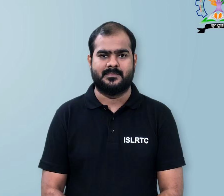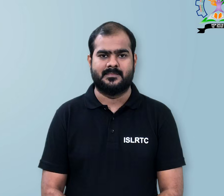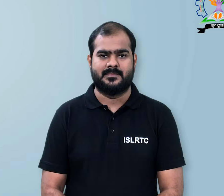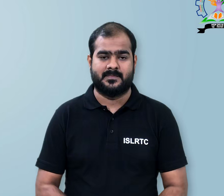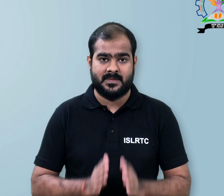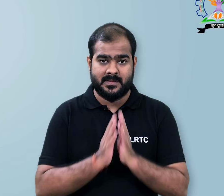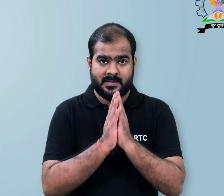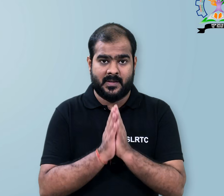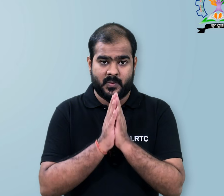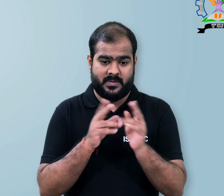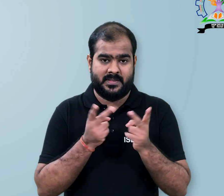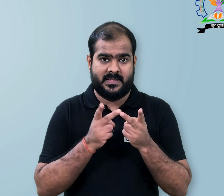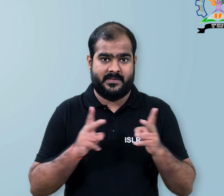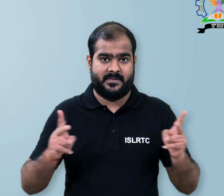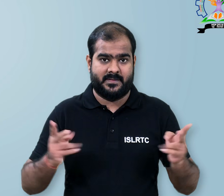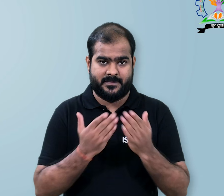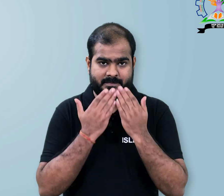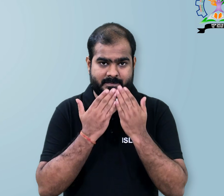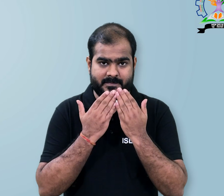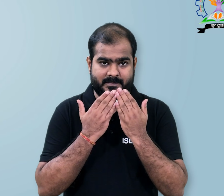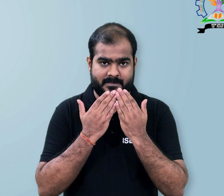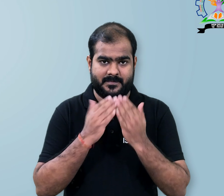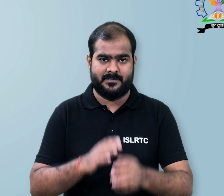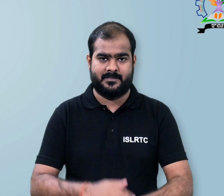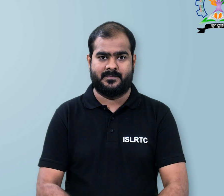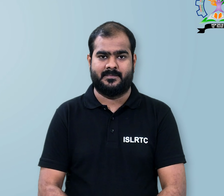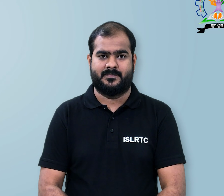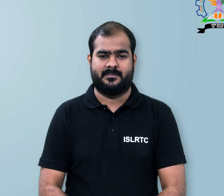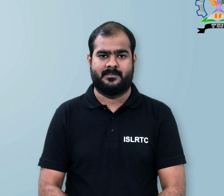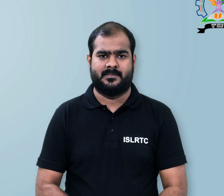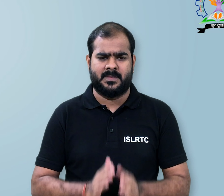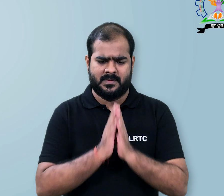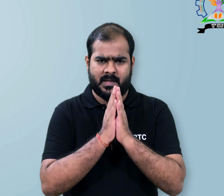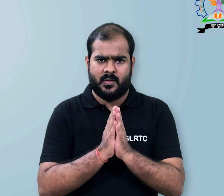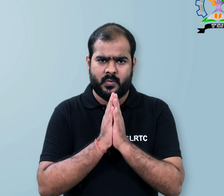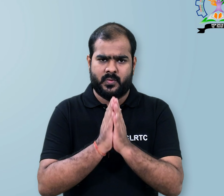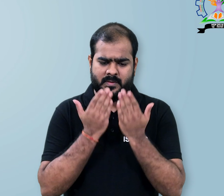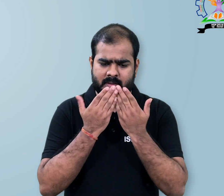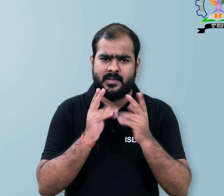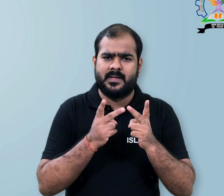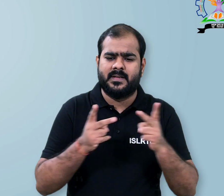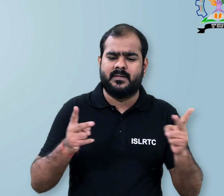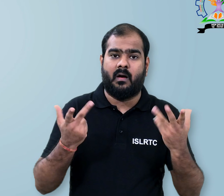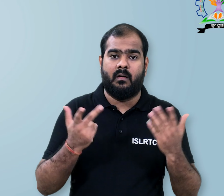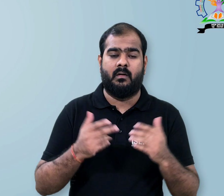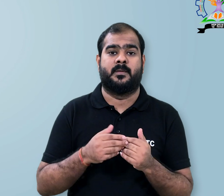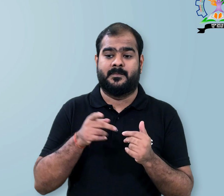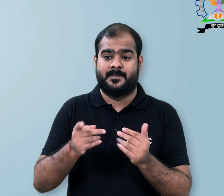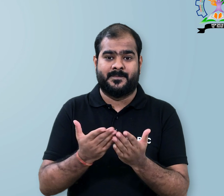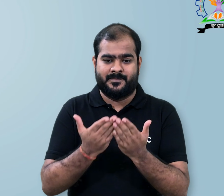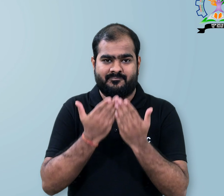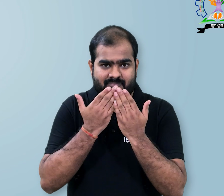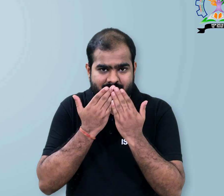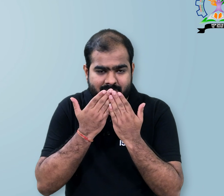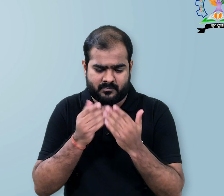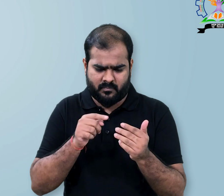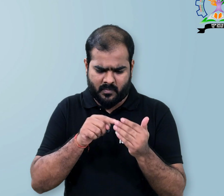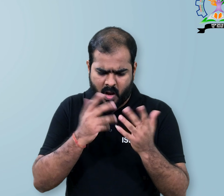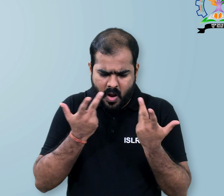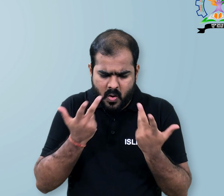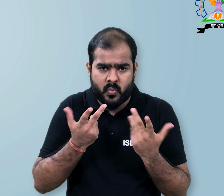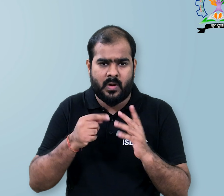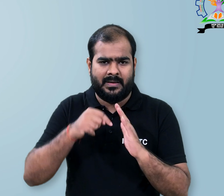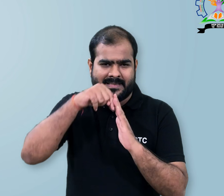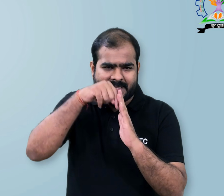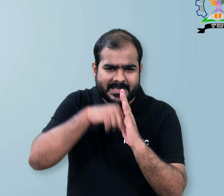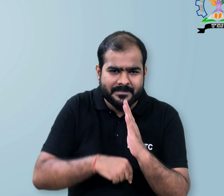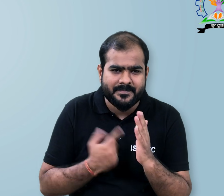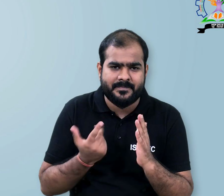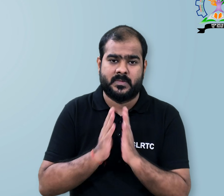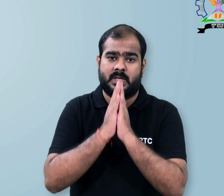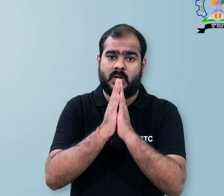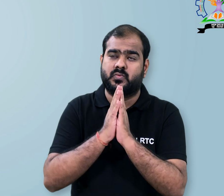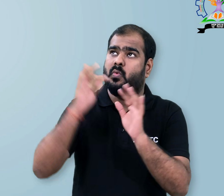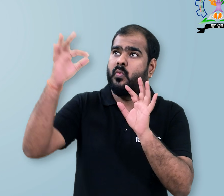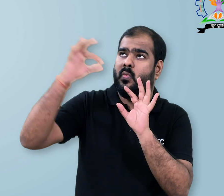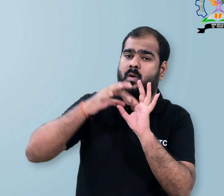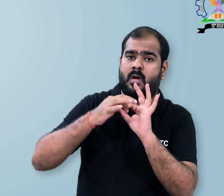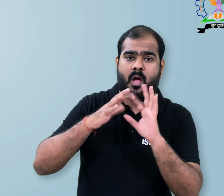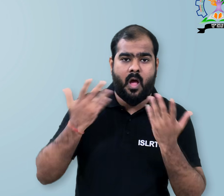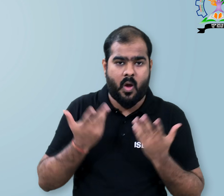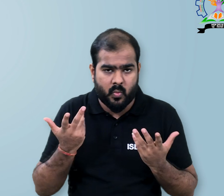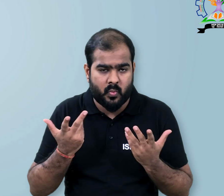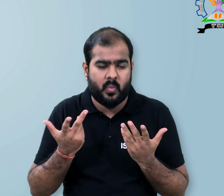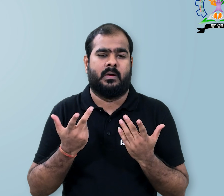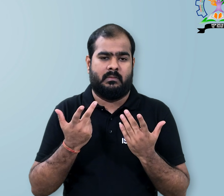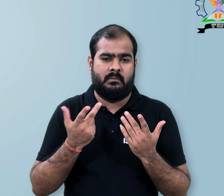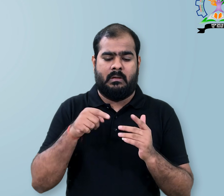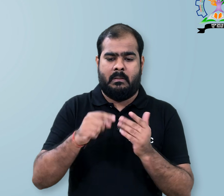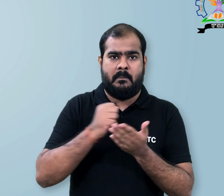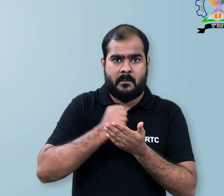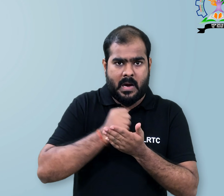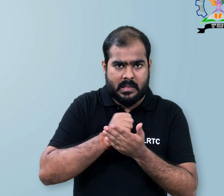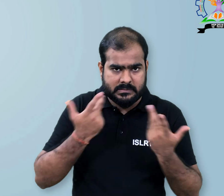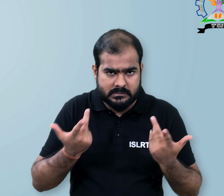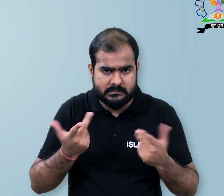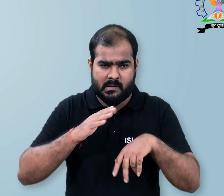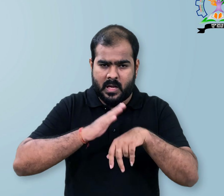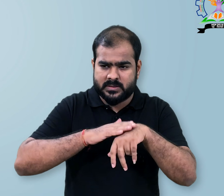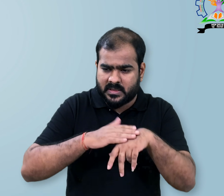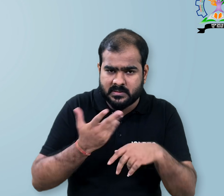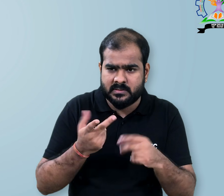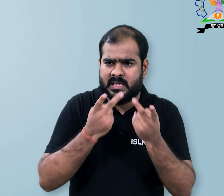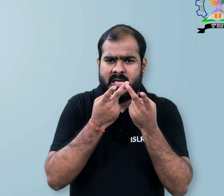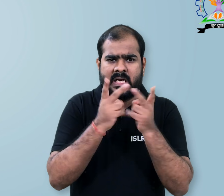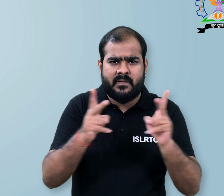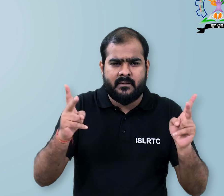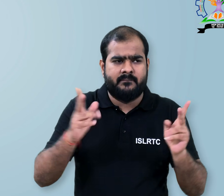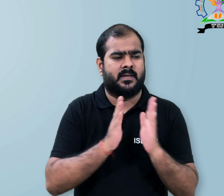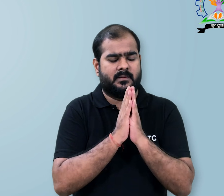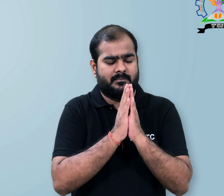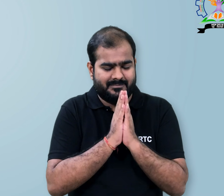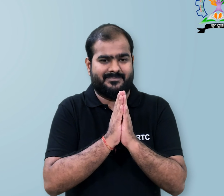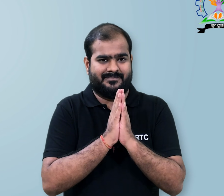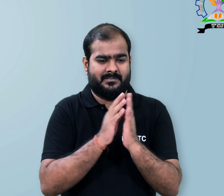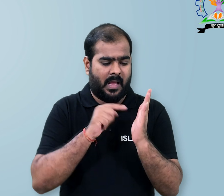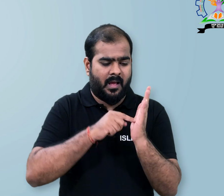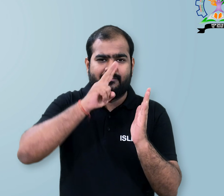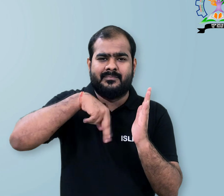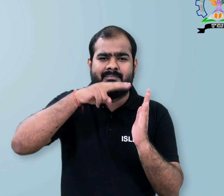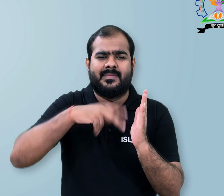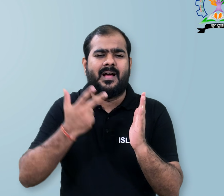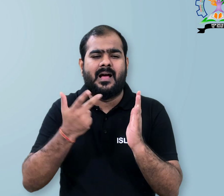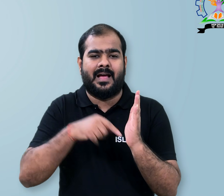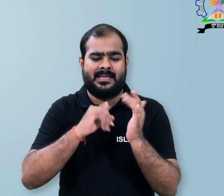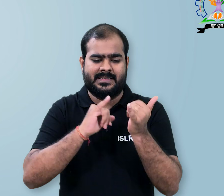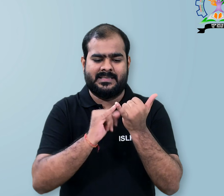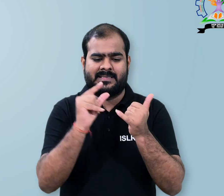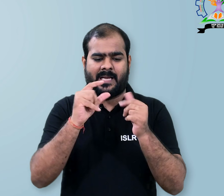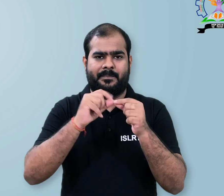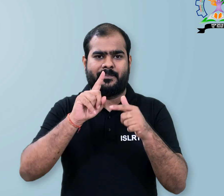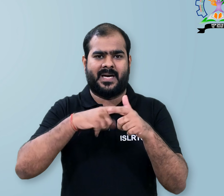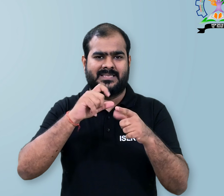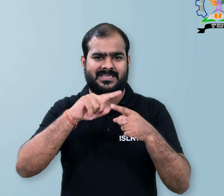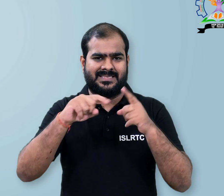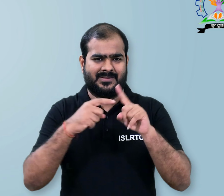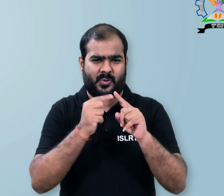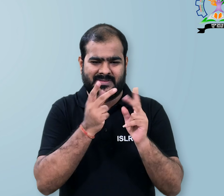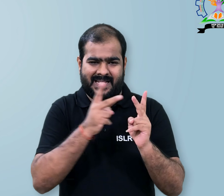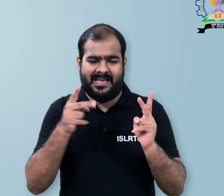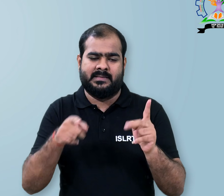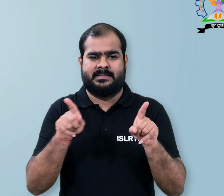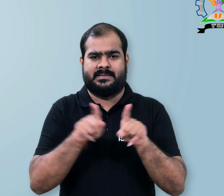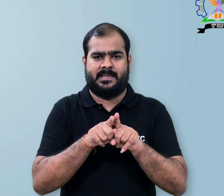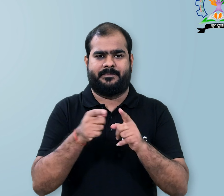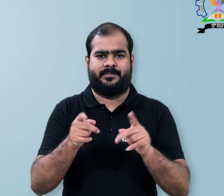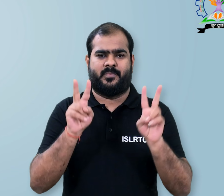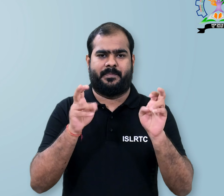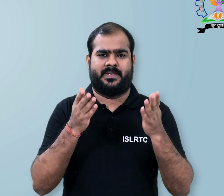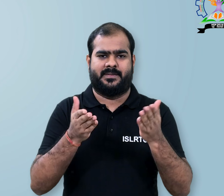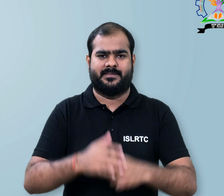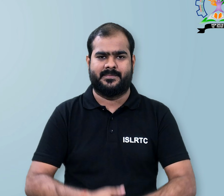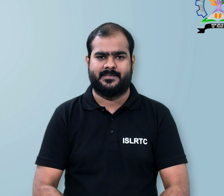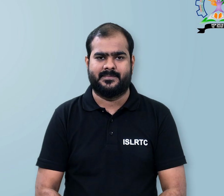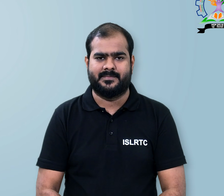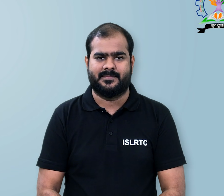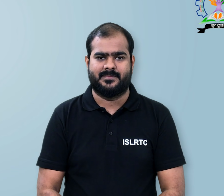Theology The study of religious faith, practice, and experience.